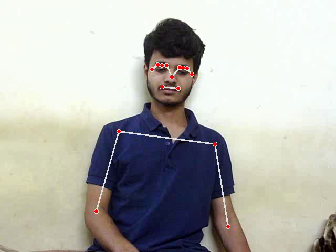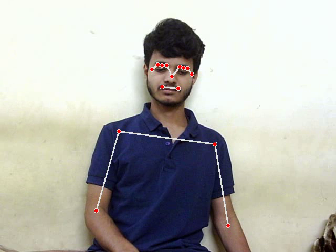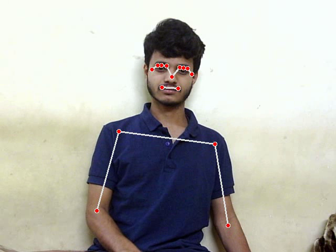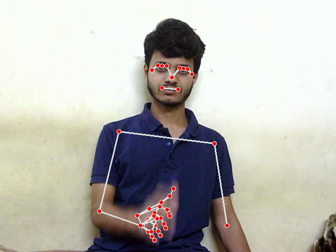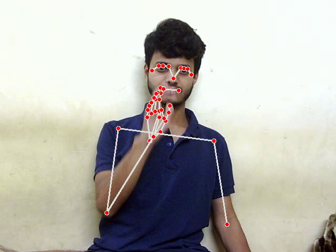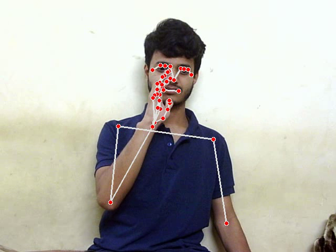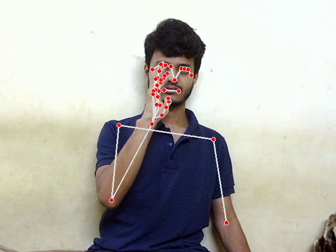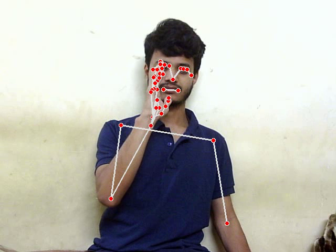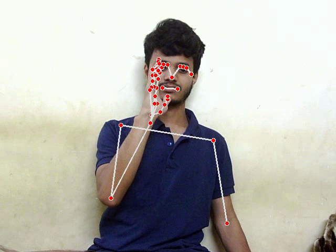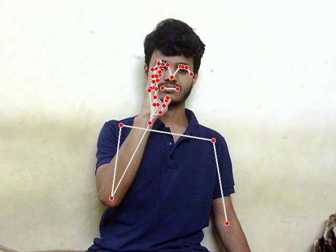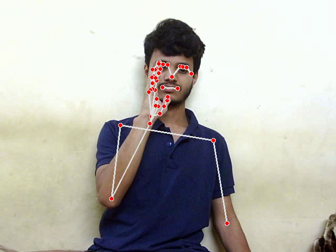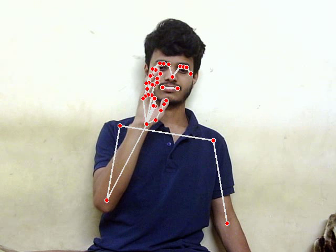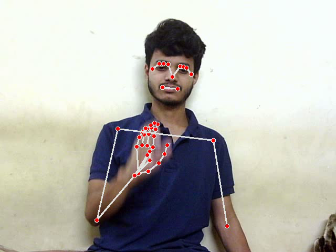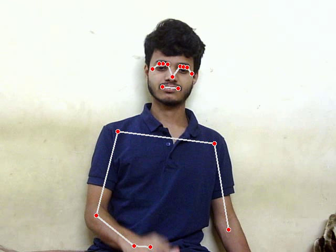mother